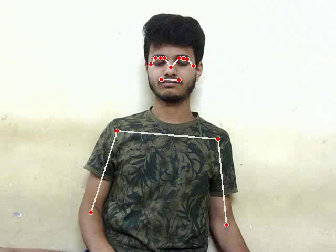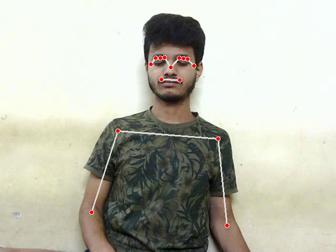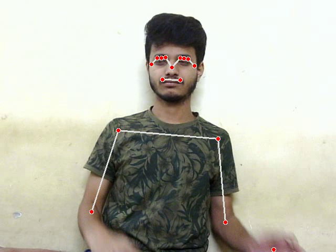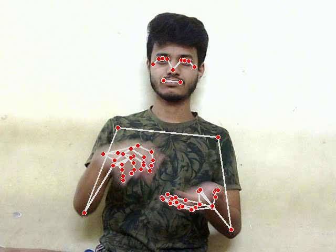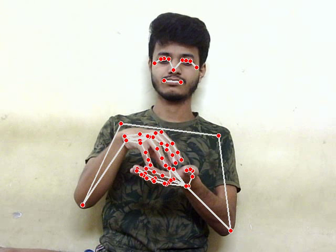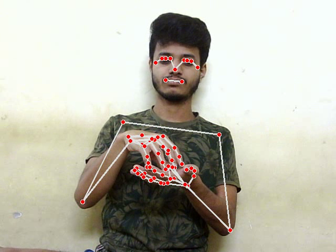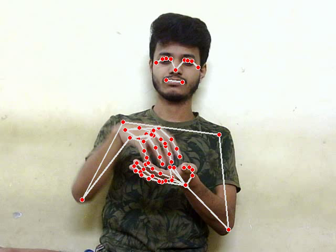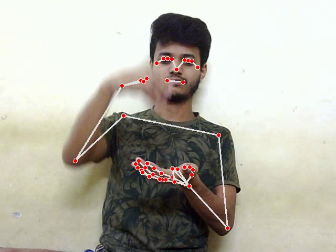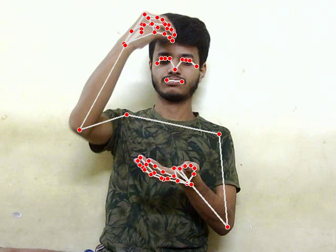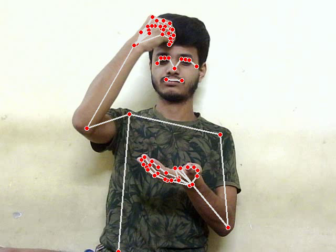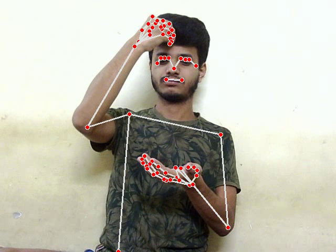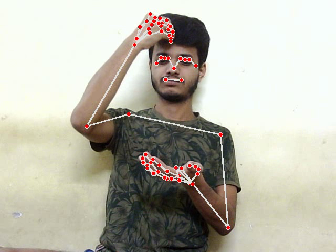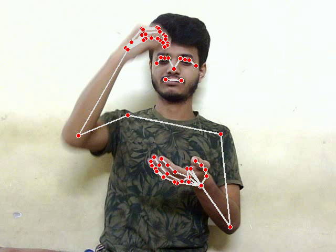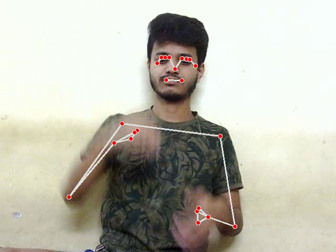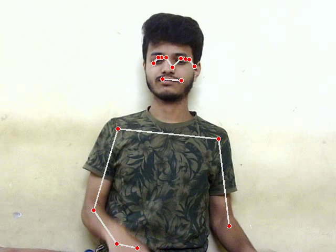learn